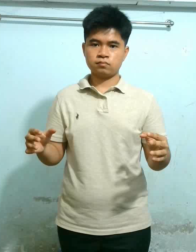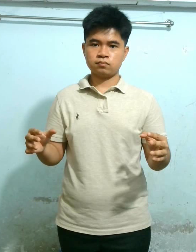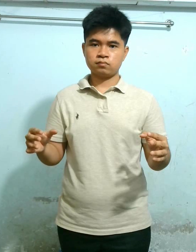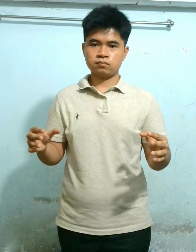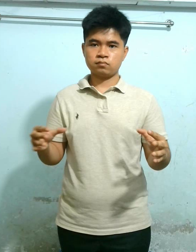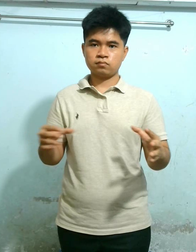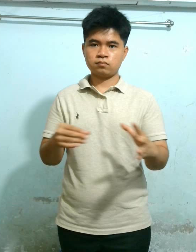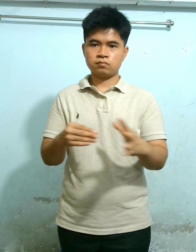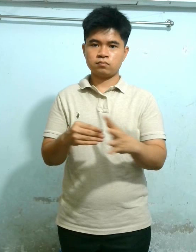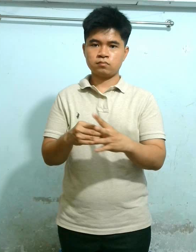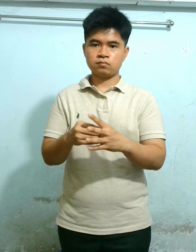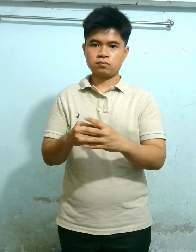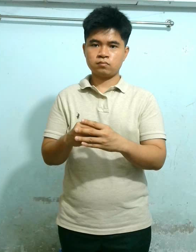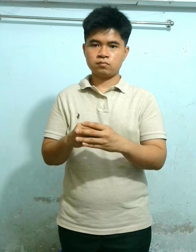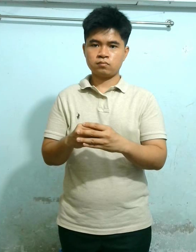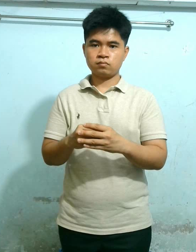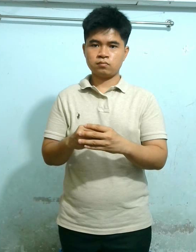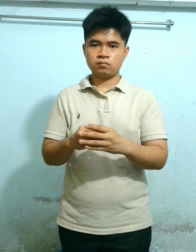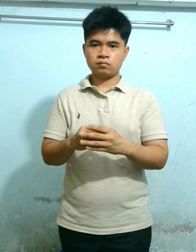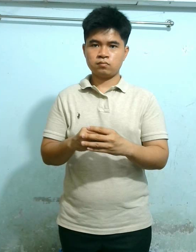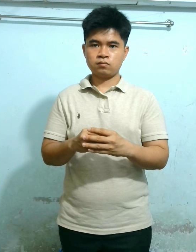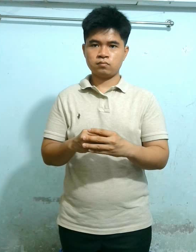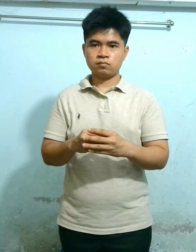nhom